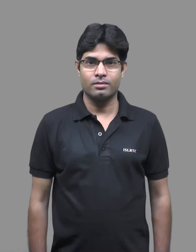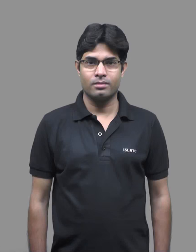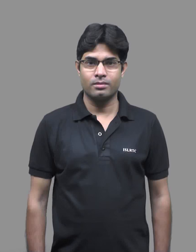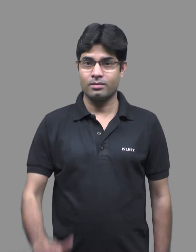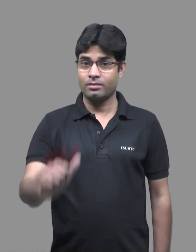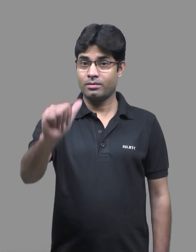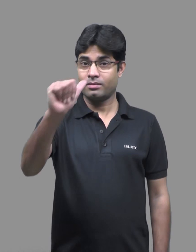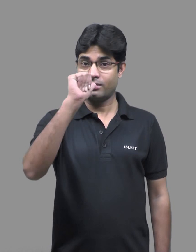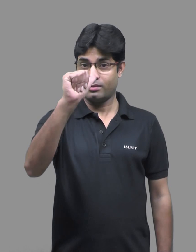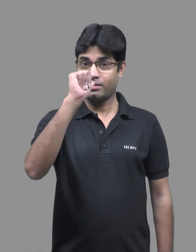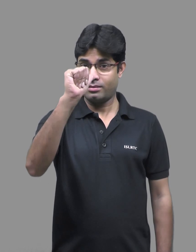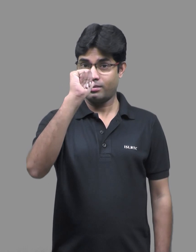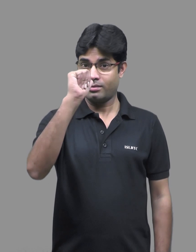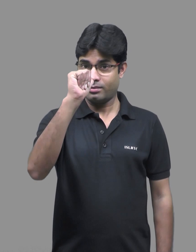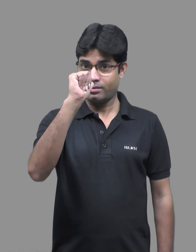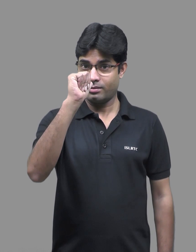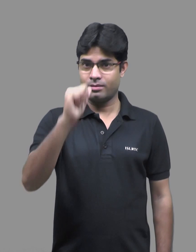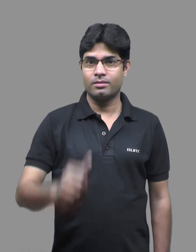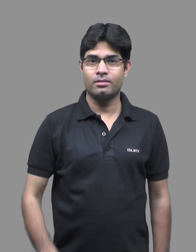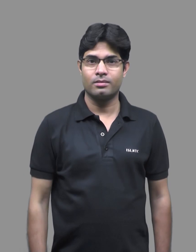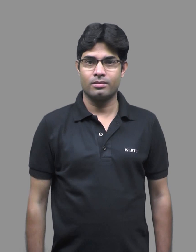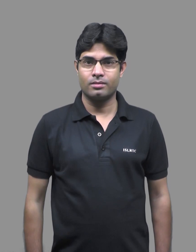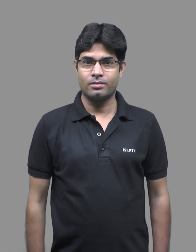Alcohol